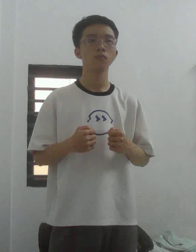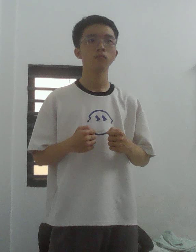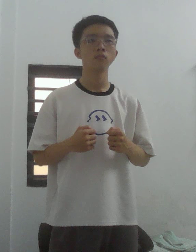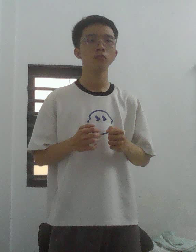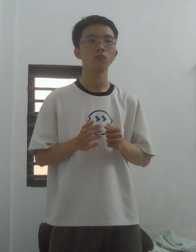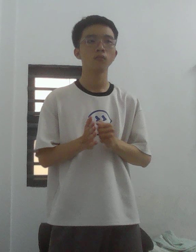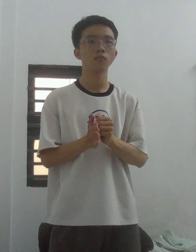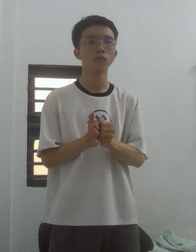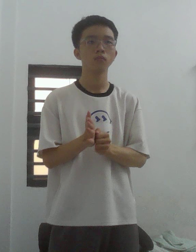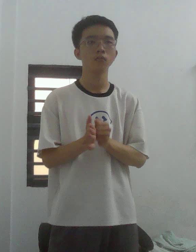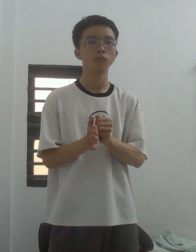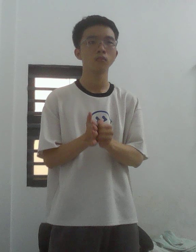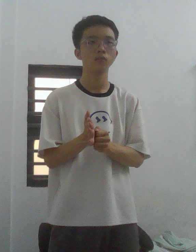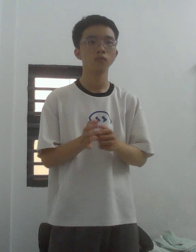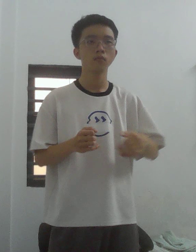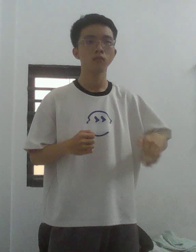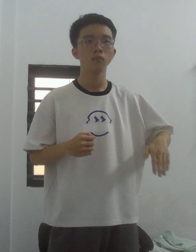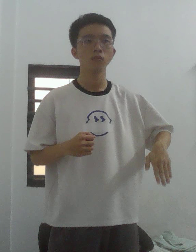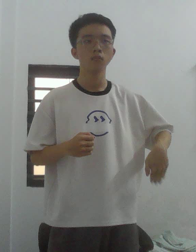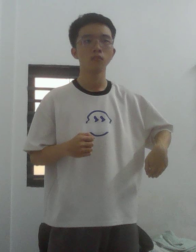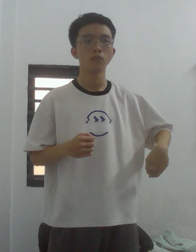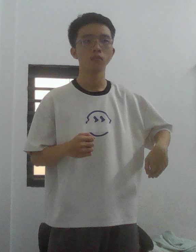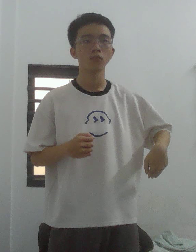thang sau